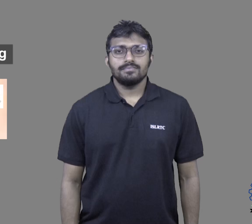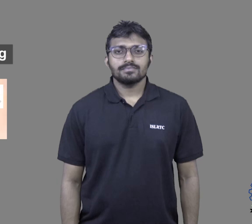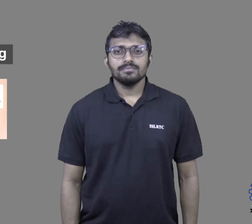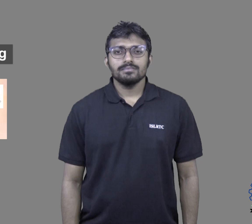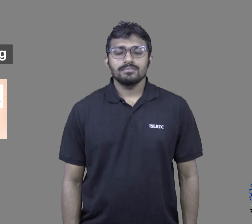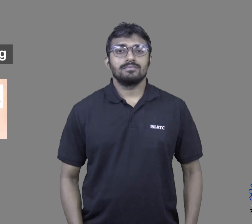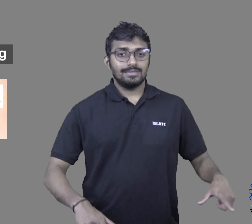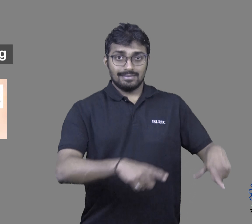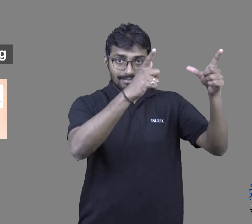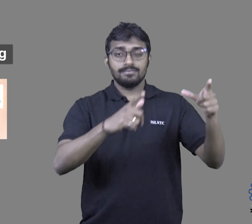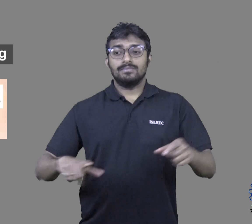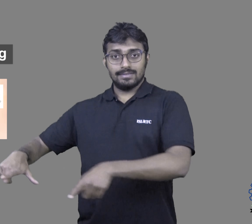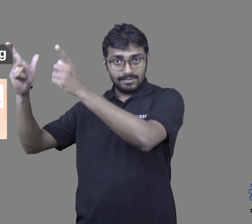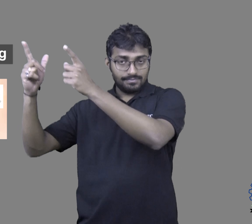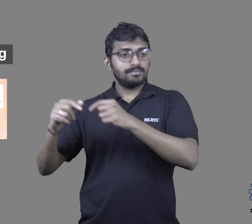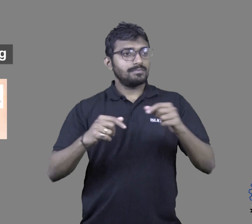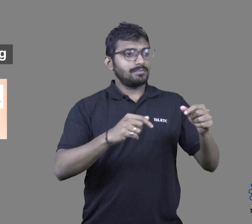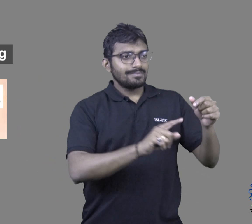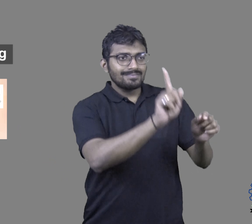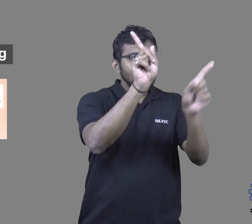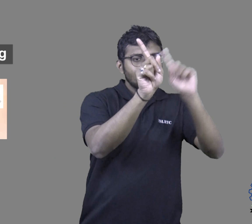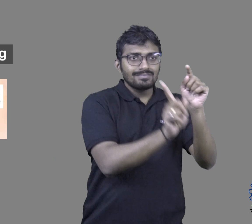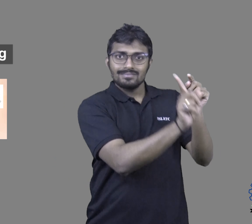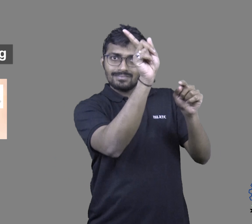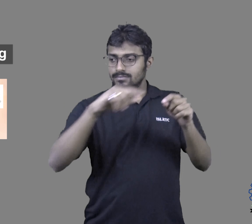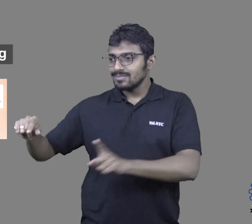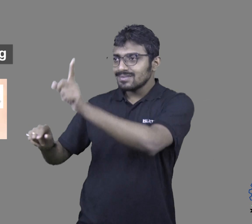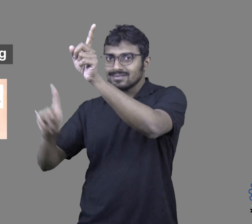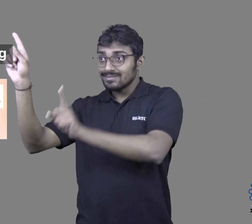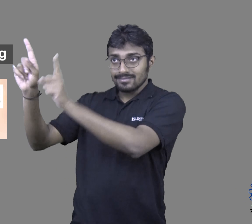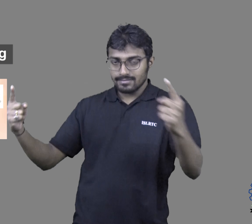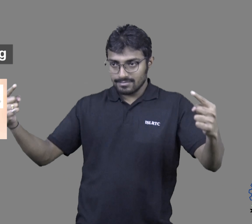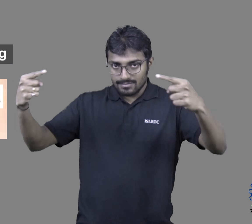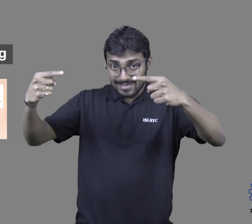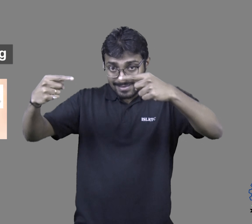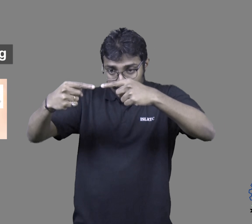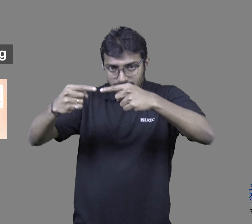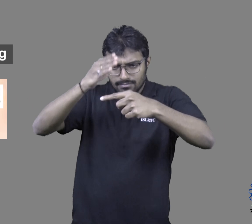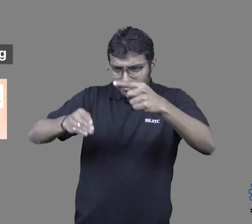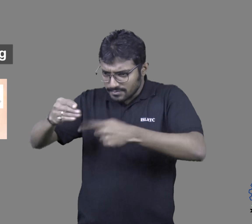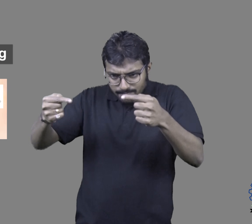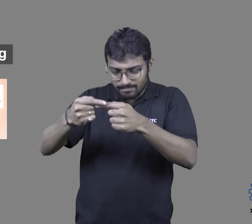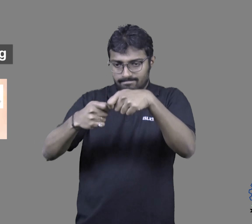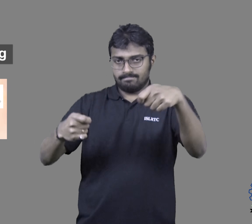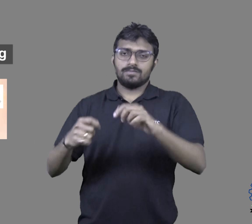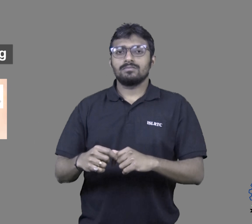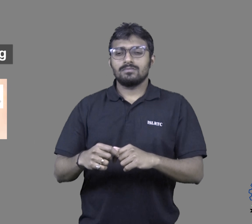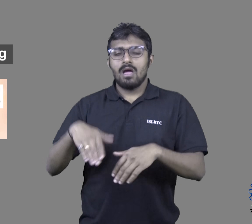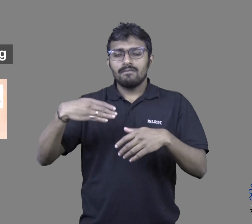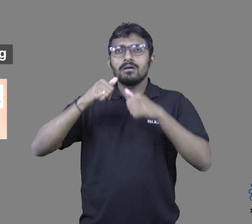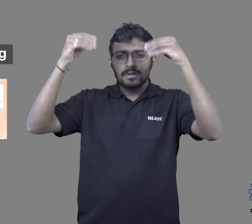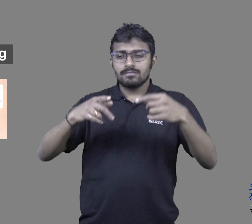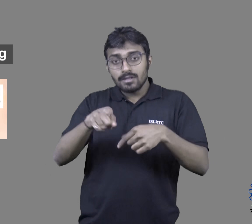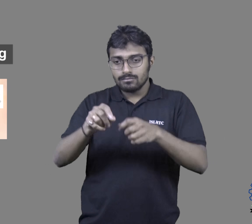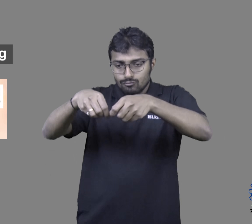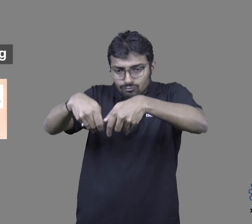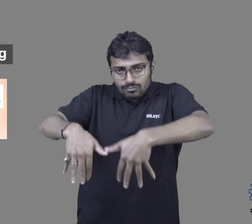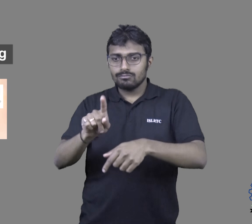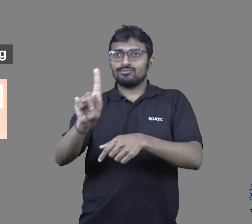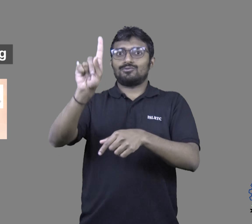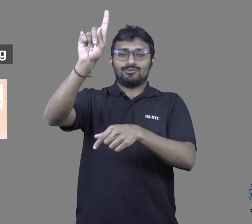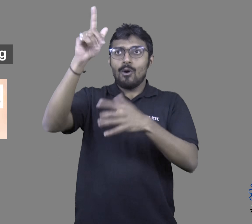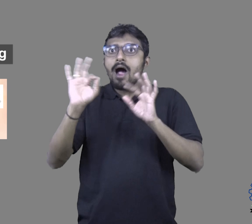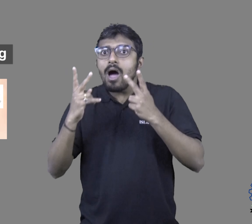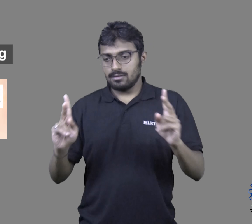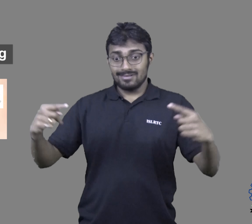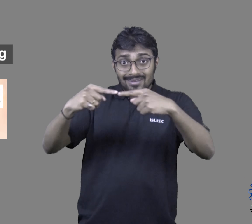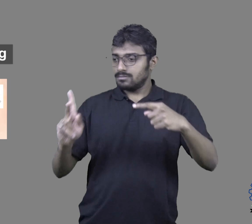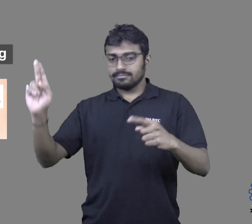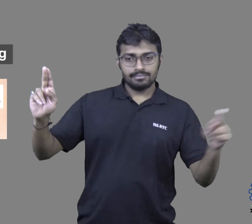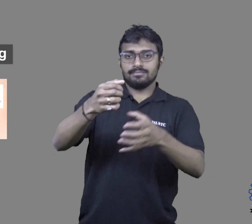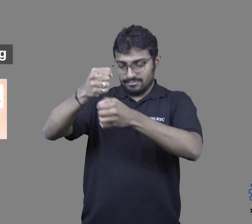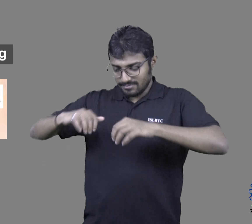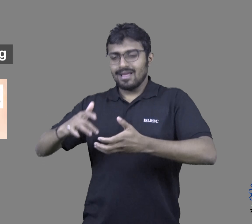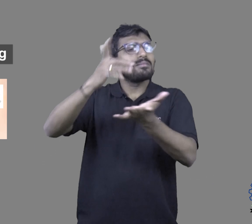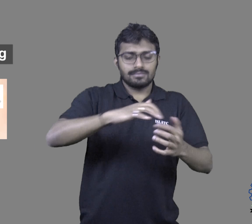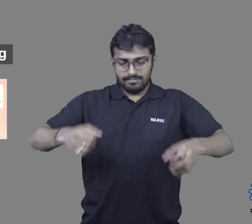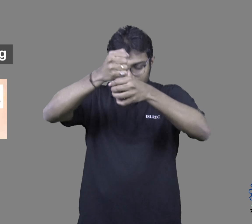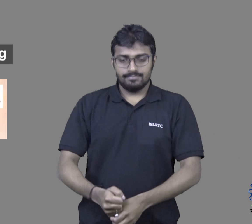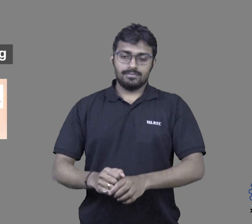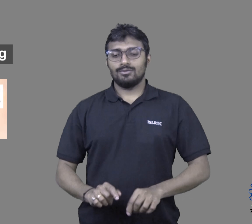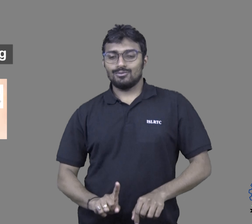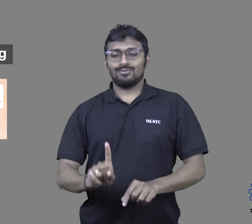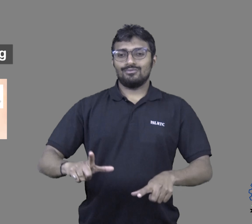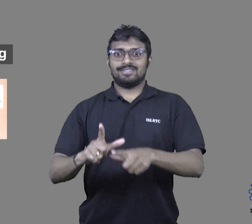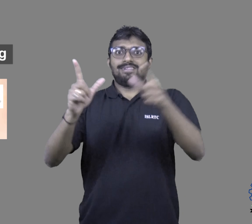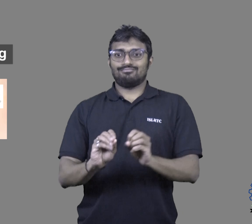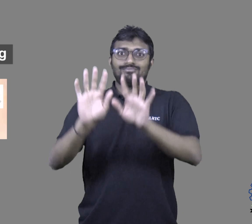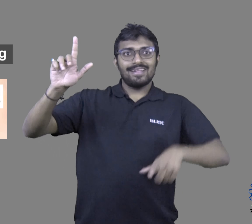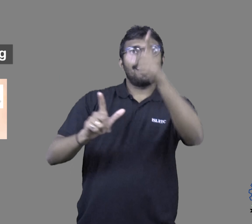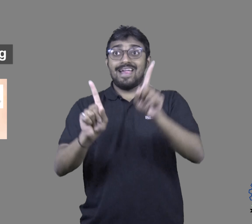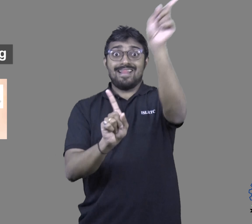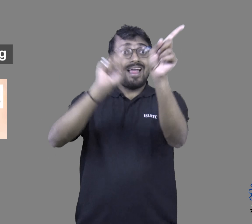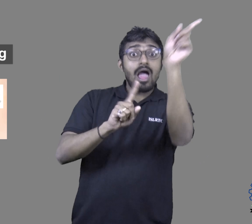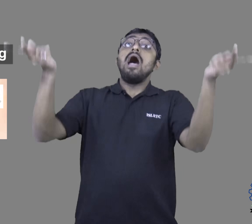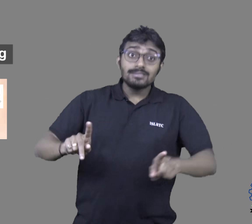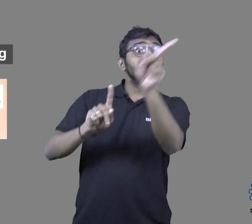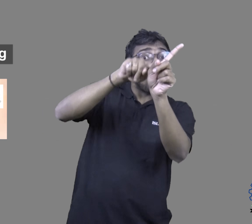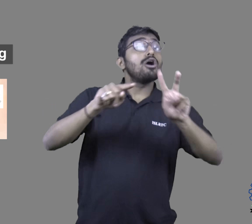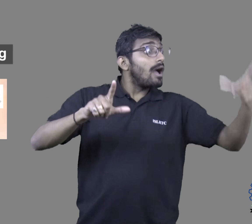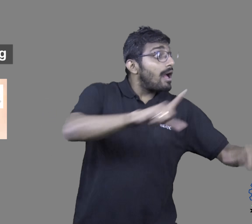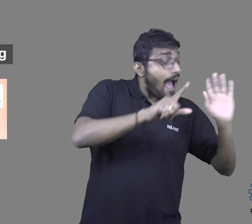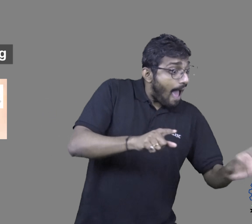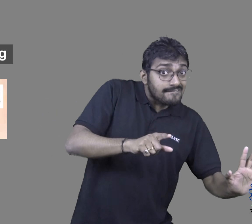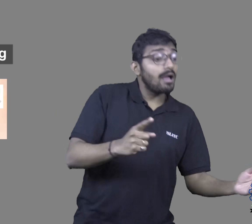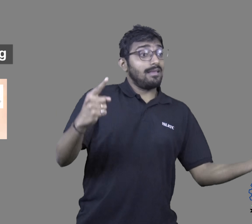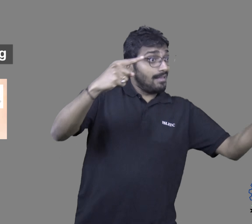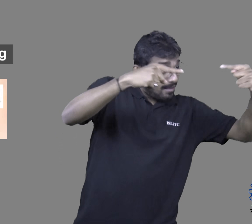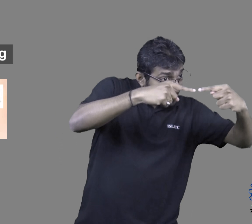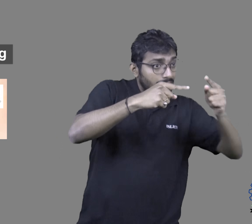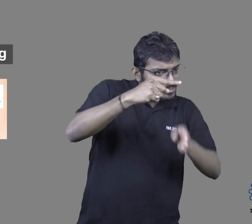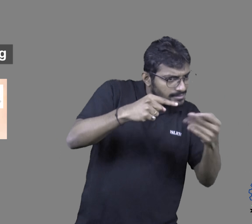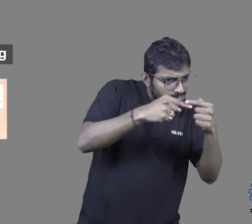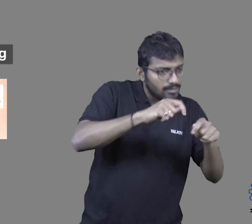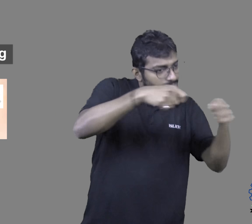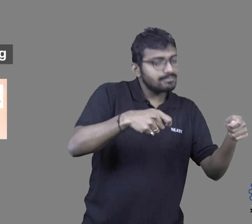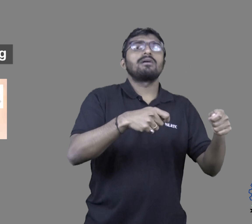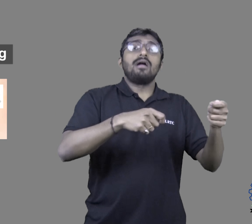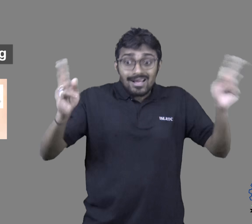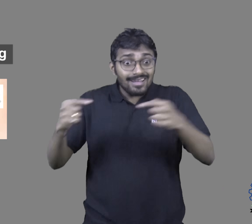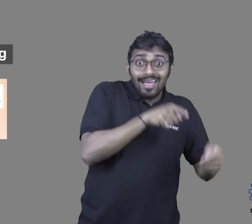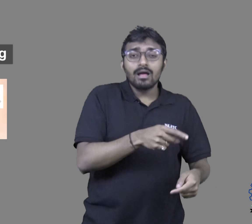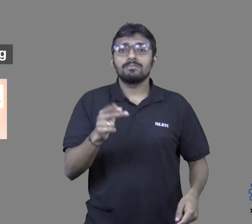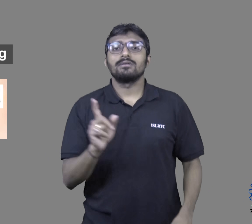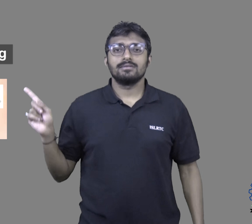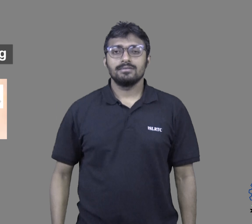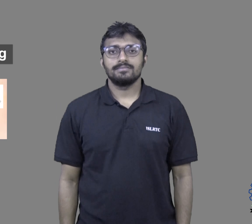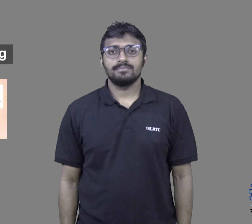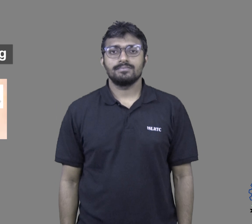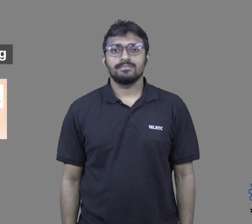Veneer Grafting